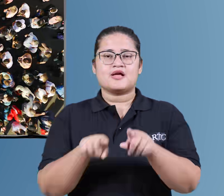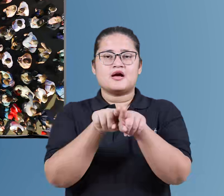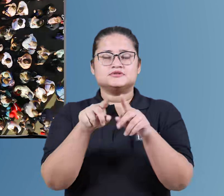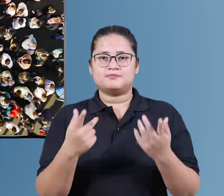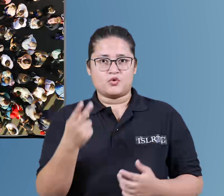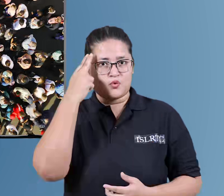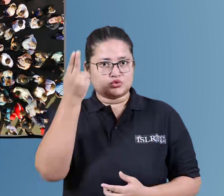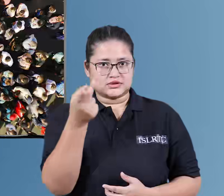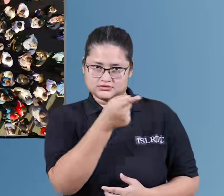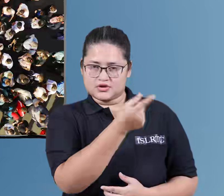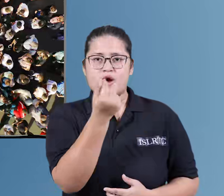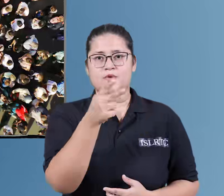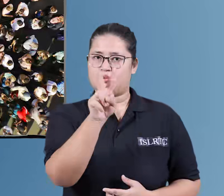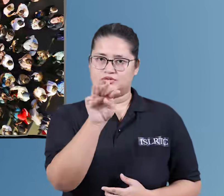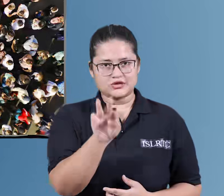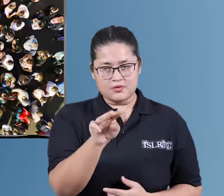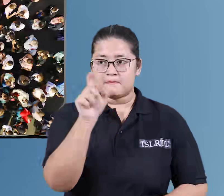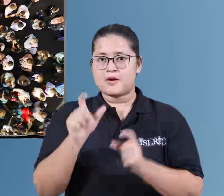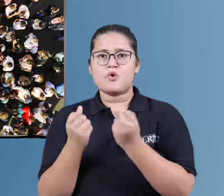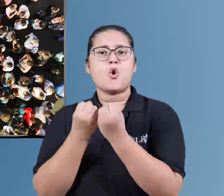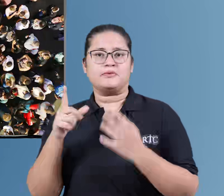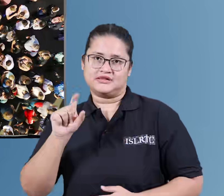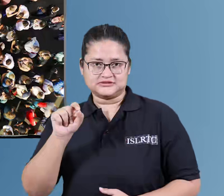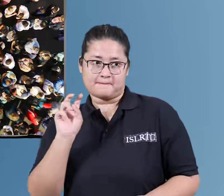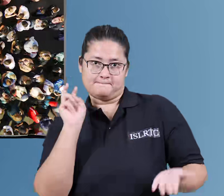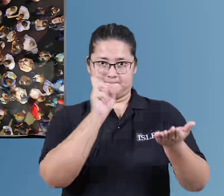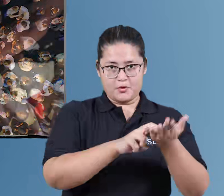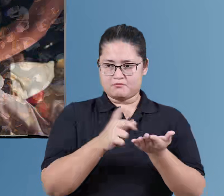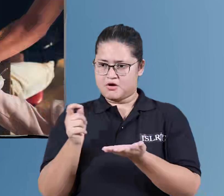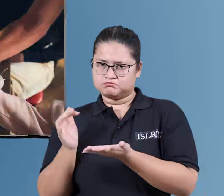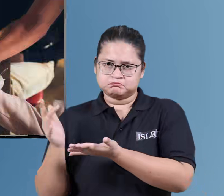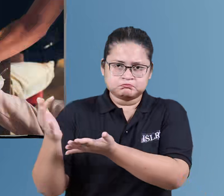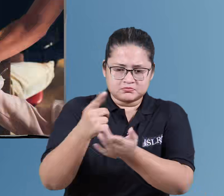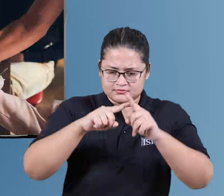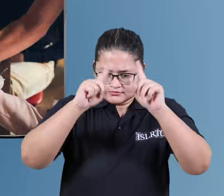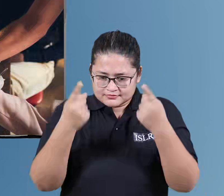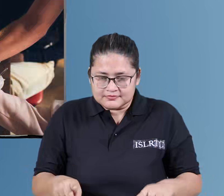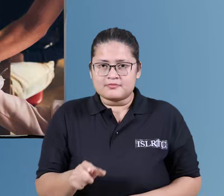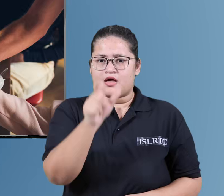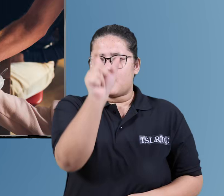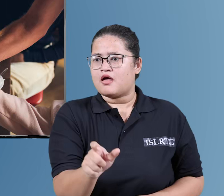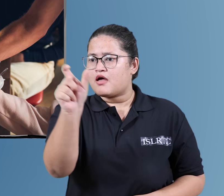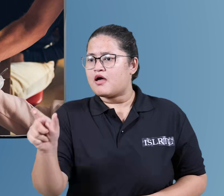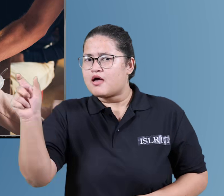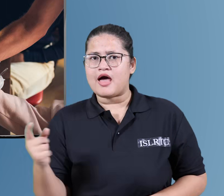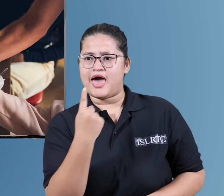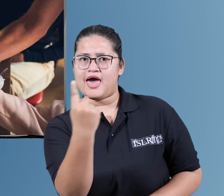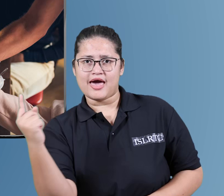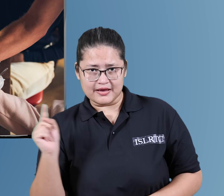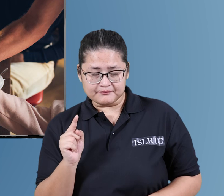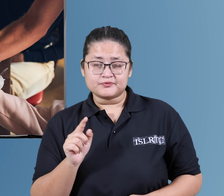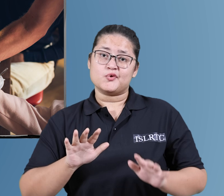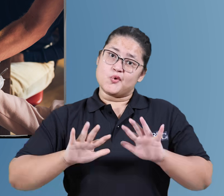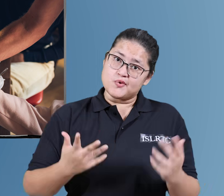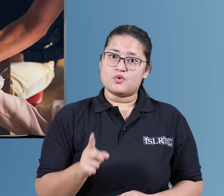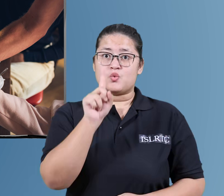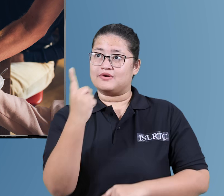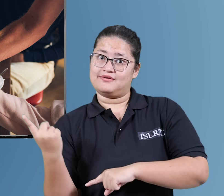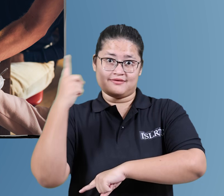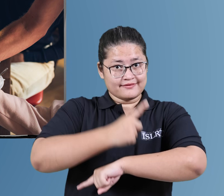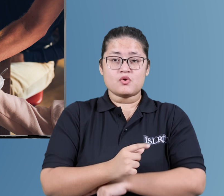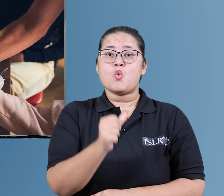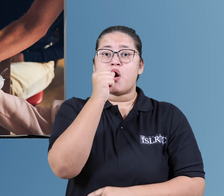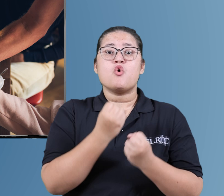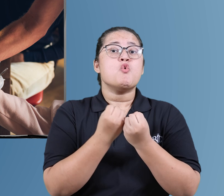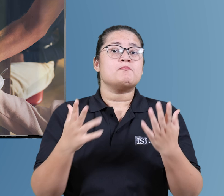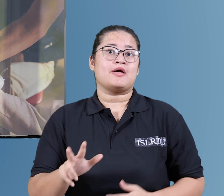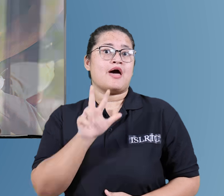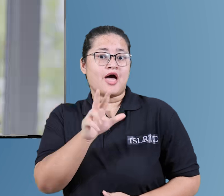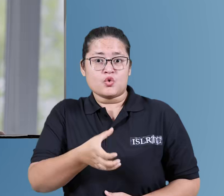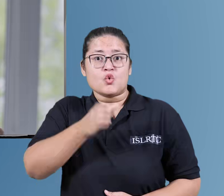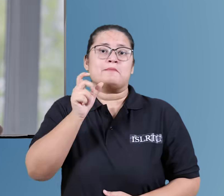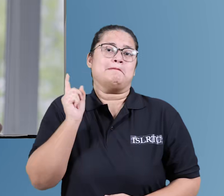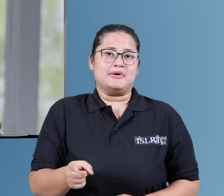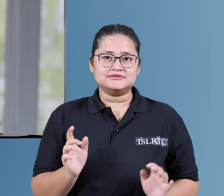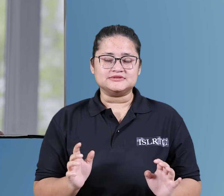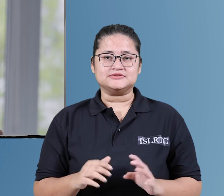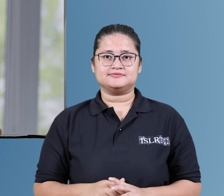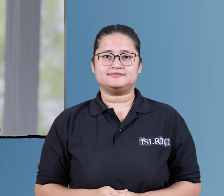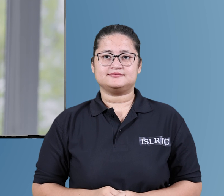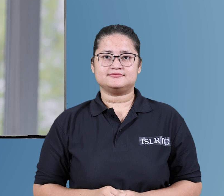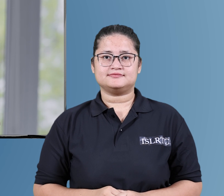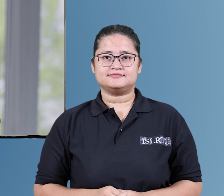Per means “for each” or “to each” For example, ten people went to the restaurant, and they decided to split the bill of $2,000 per head; Or, you should drink eight glasses of water per day.